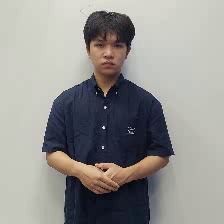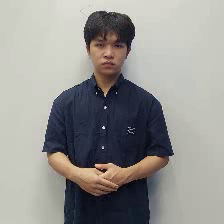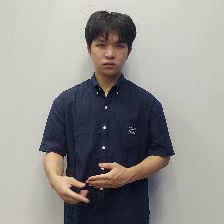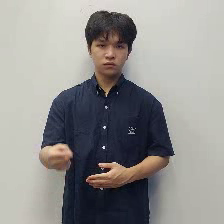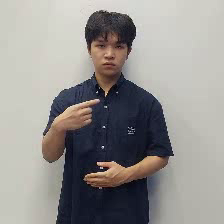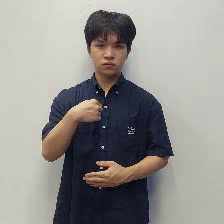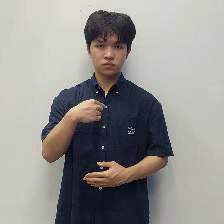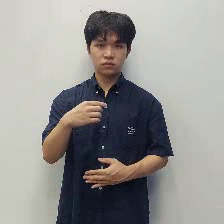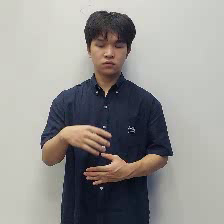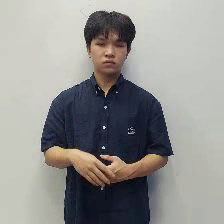Tôi